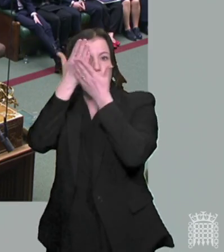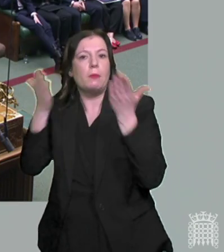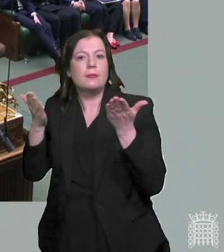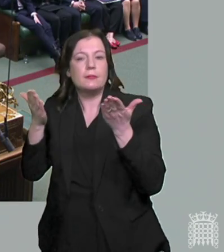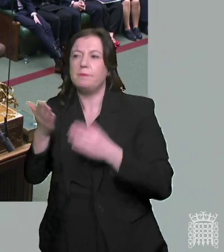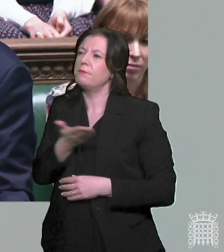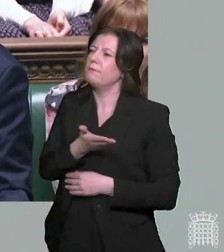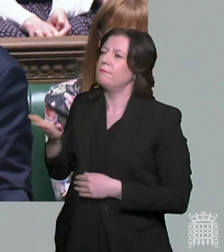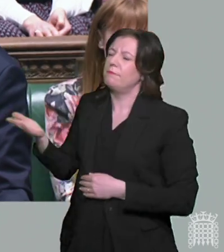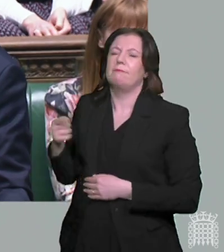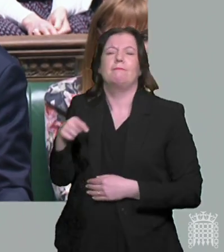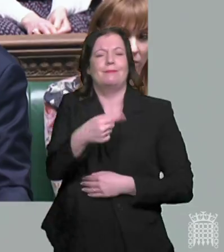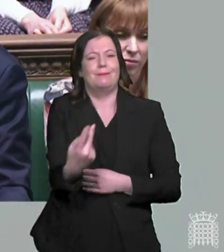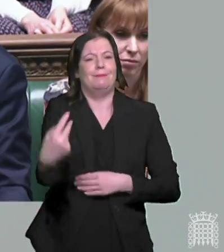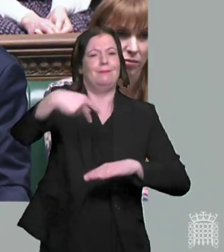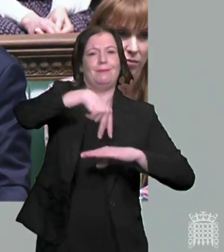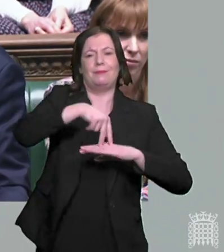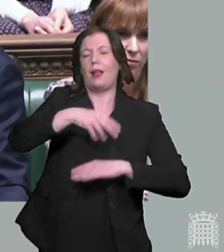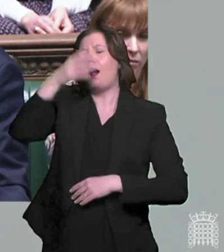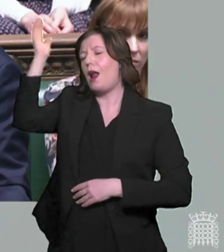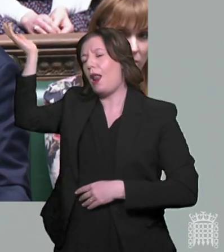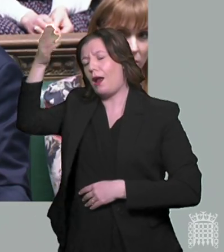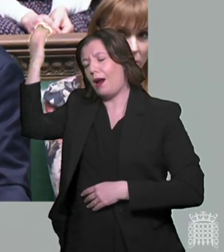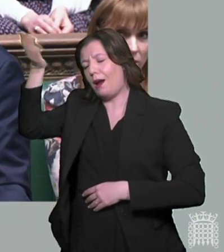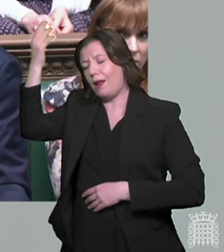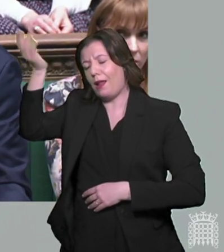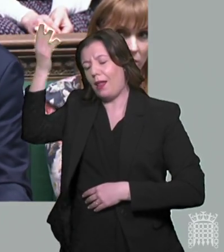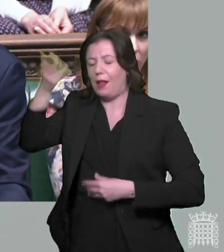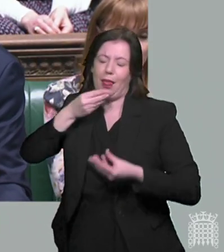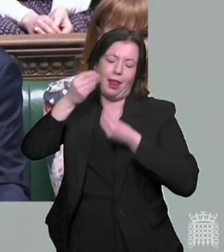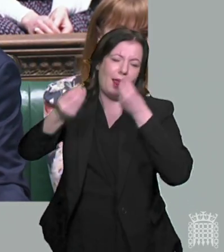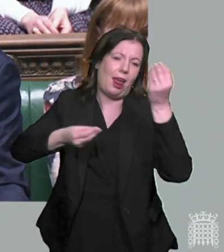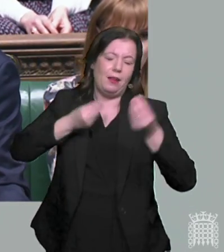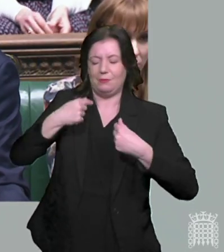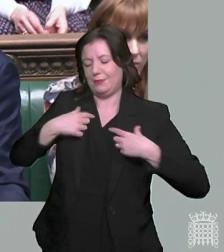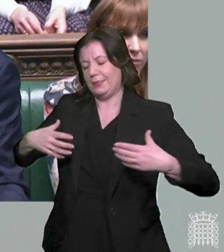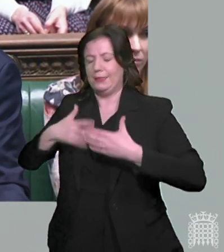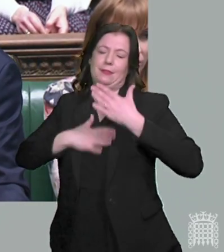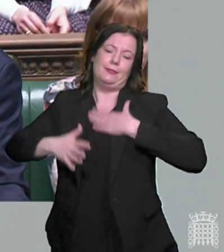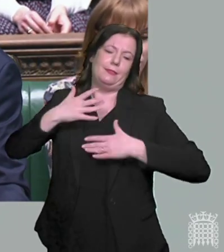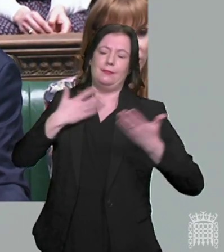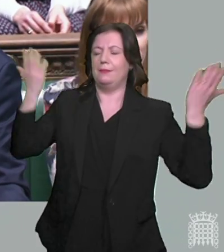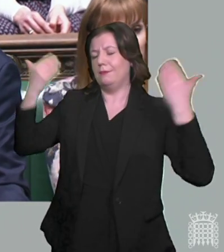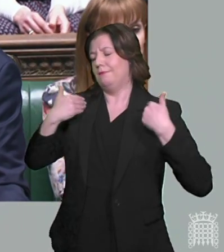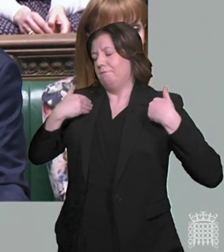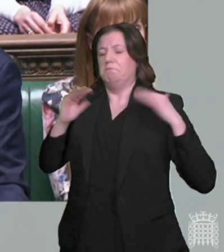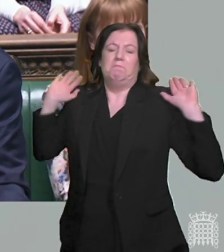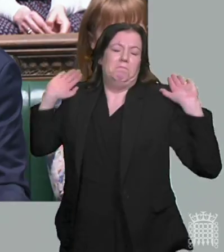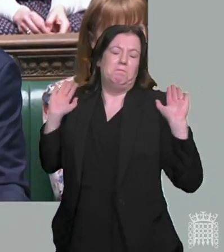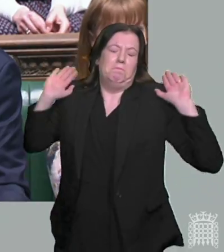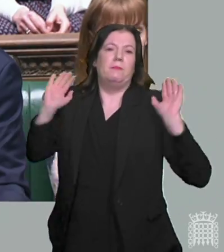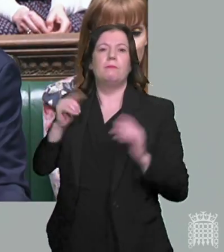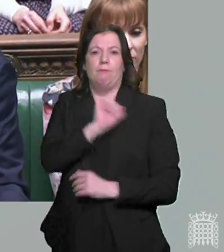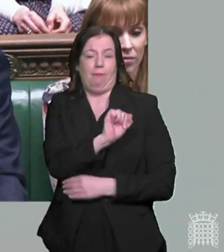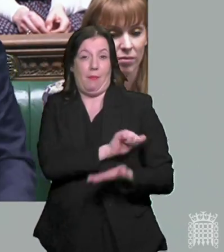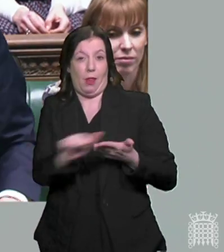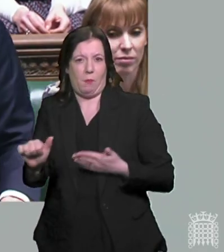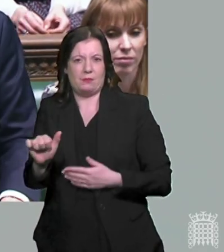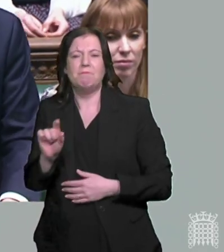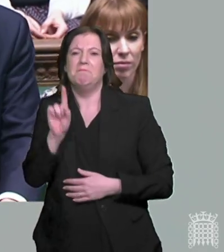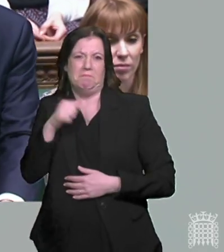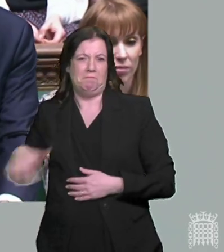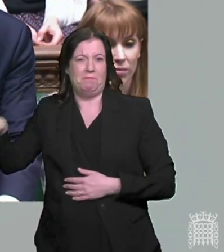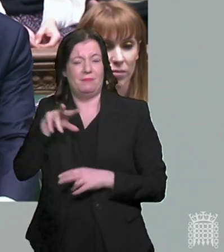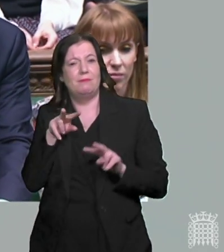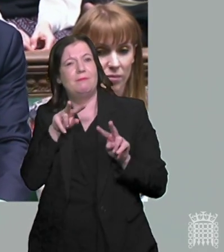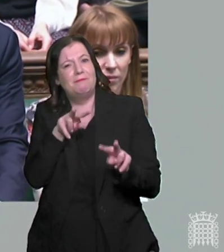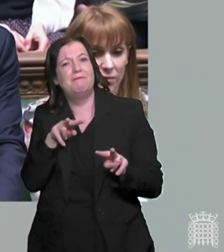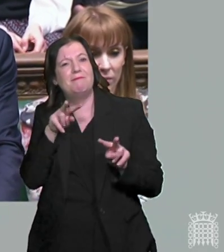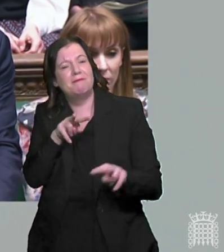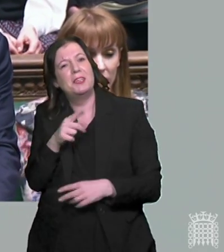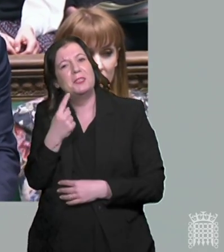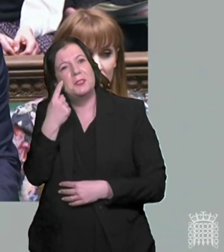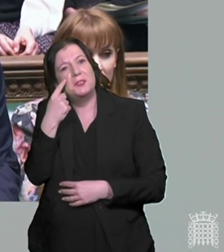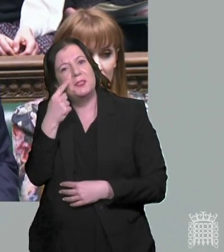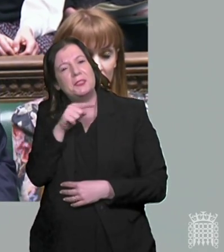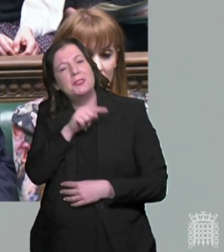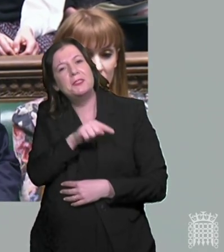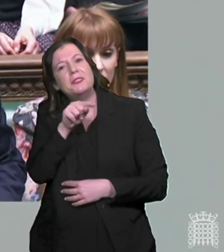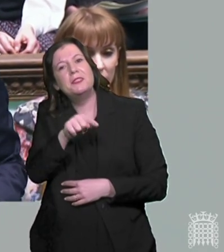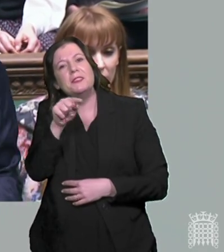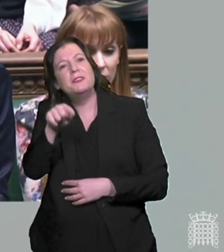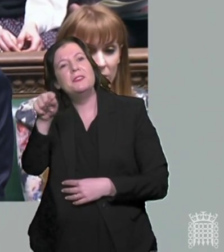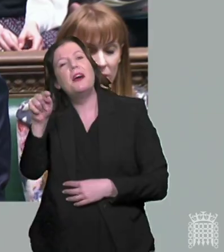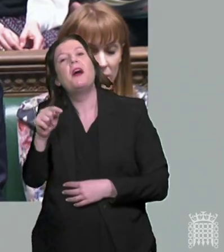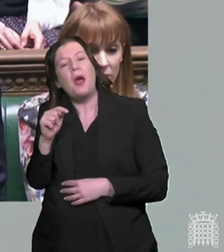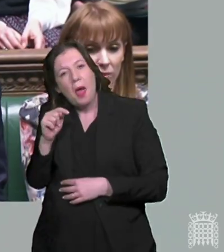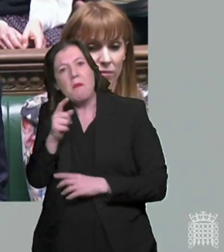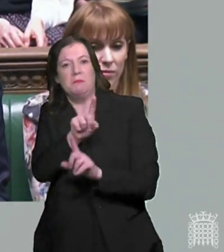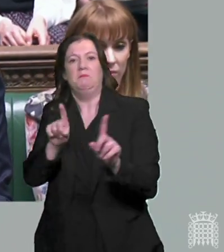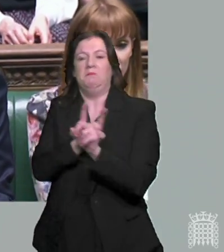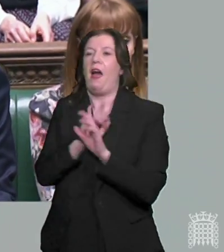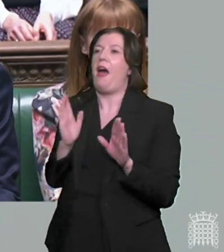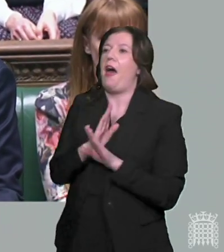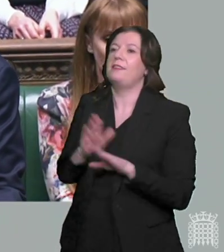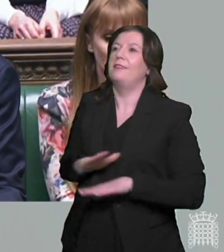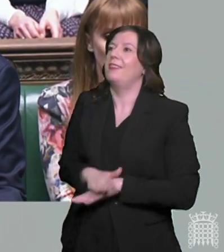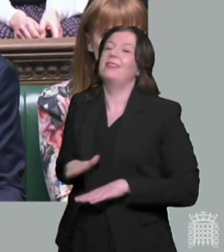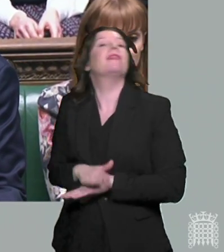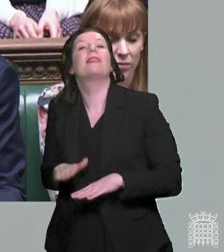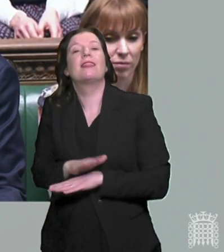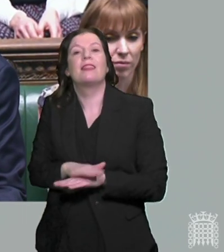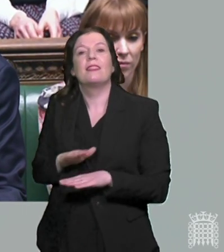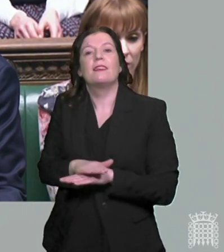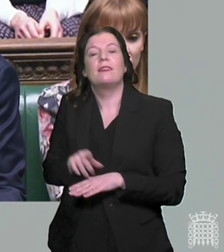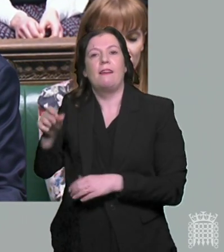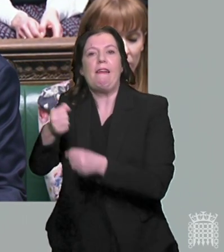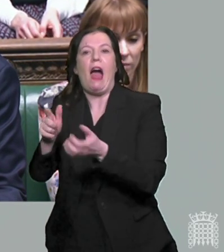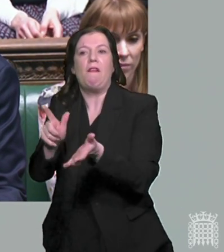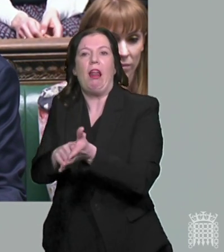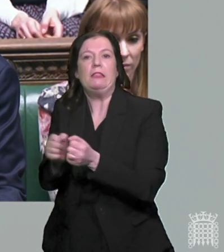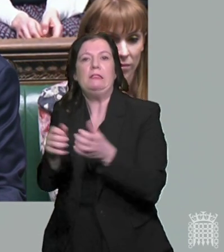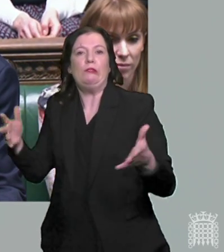The Prime Minister comes here today with these mealy-mouthed platitudes, pretending that the actions of his party are nothing to do with him, but the whole country saw how he kept quiet and hid behind the playground bullies while they tried to drive someone out simply for disagreeing with them.